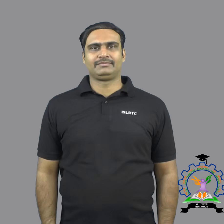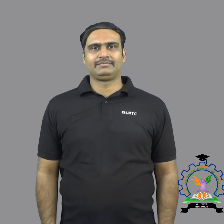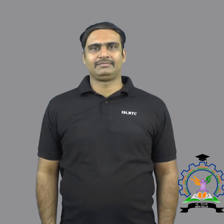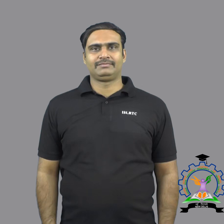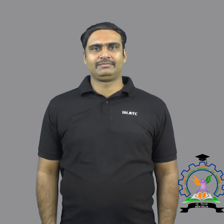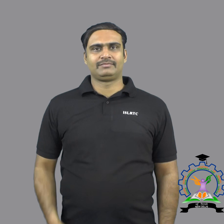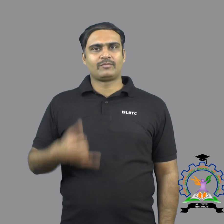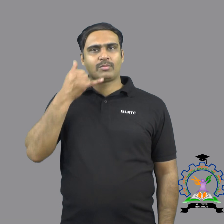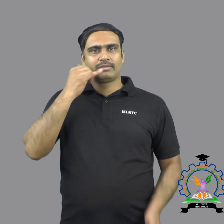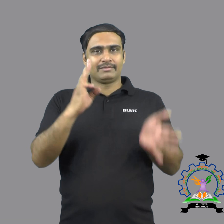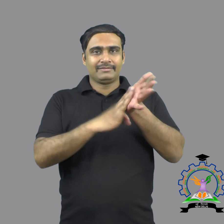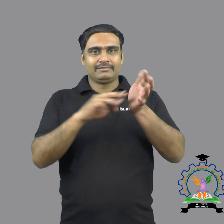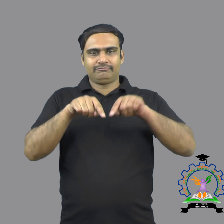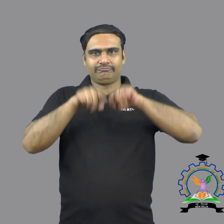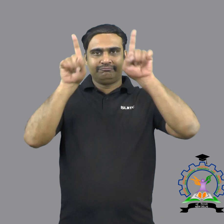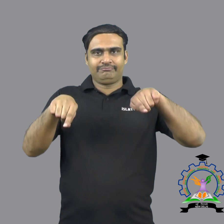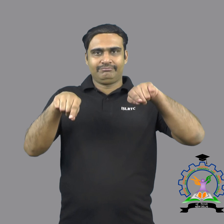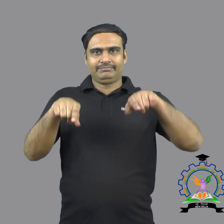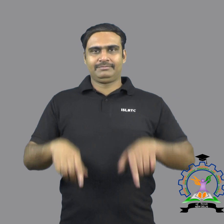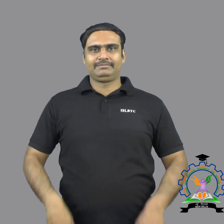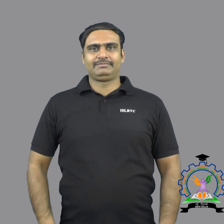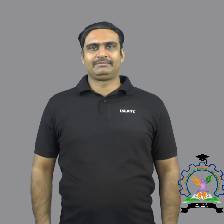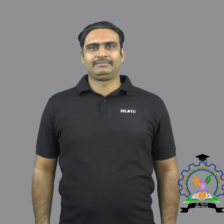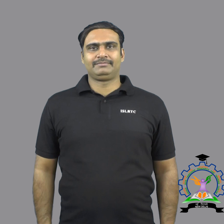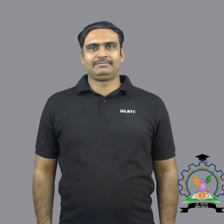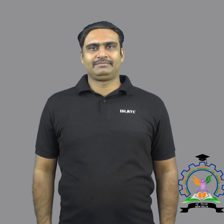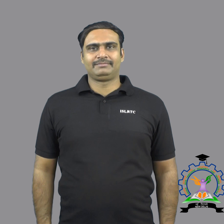Motorola